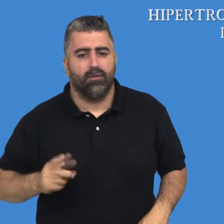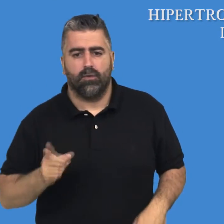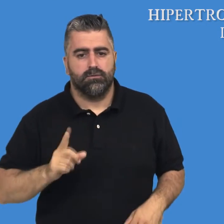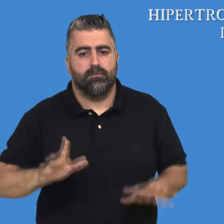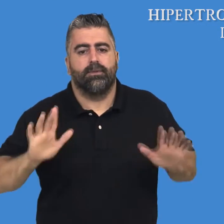no